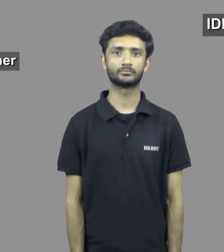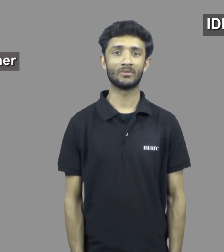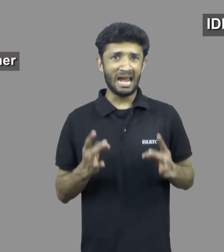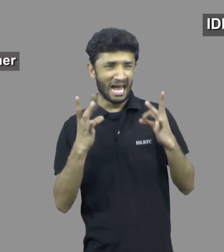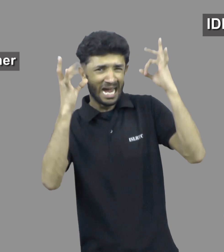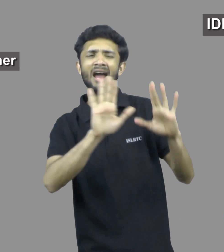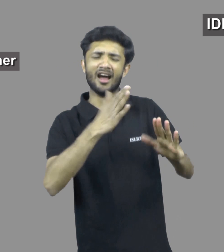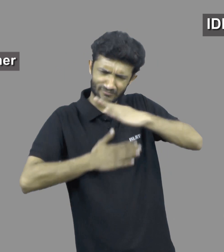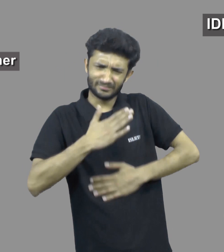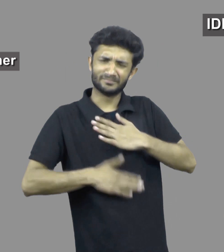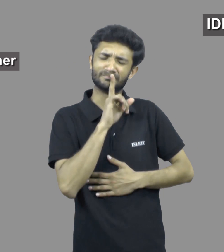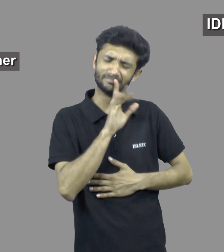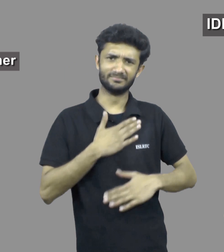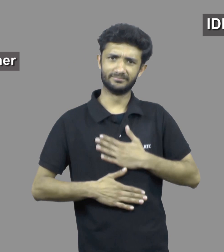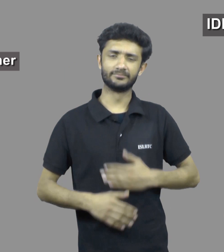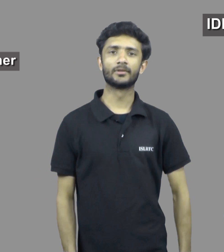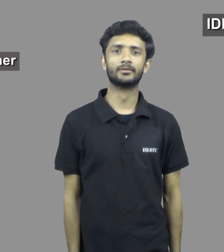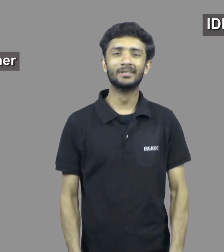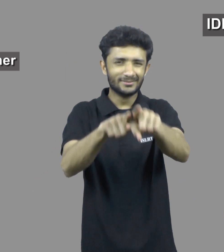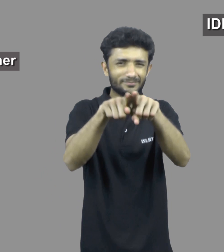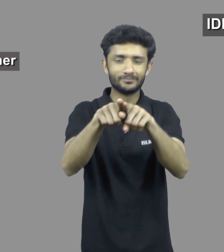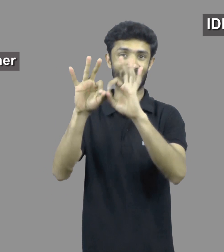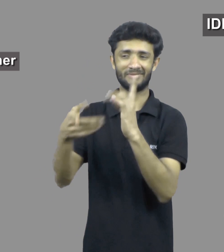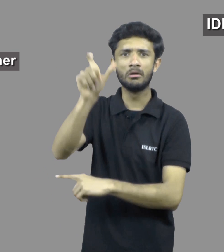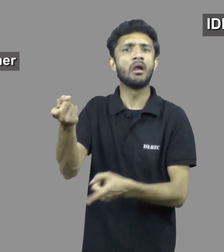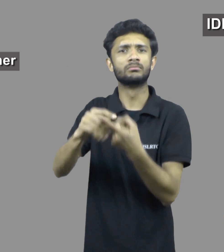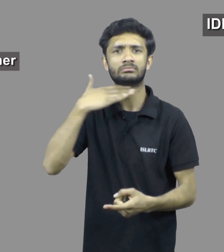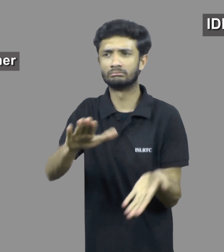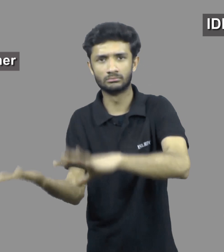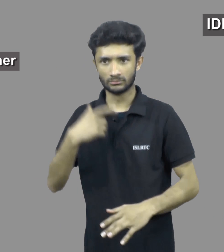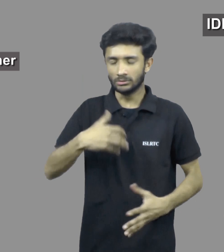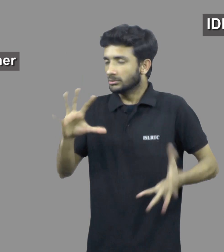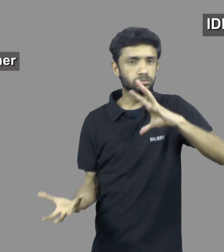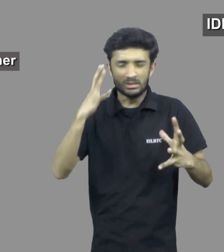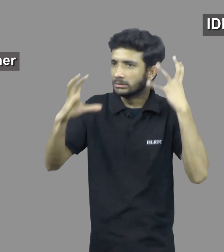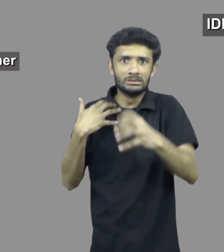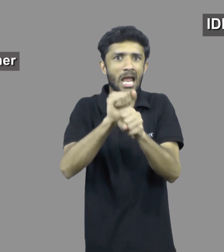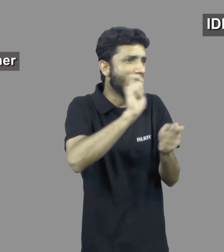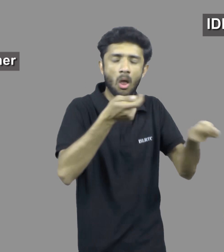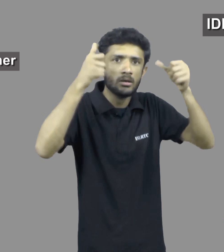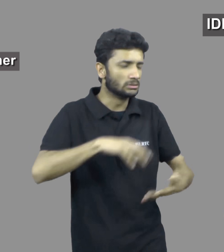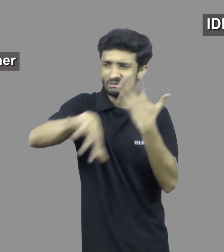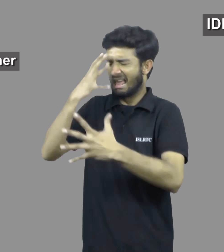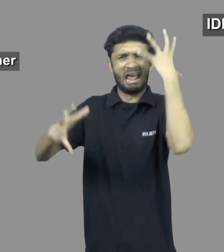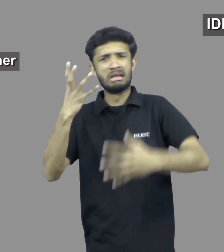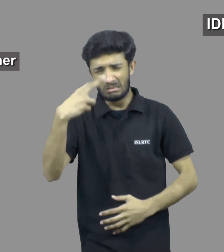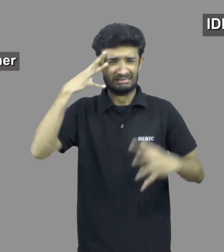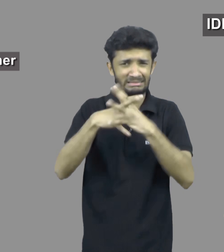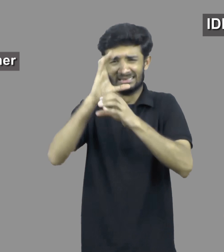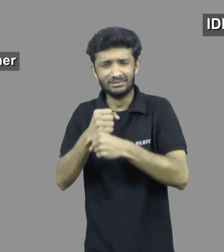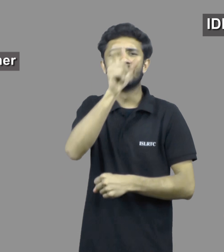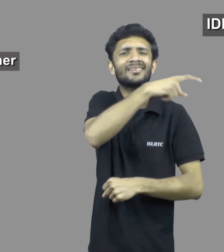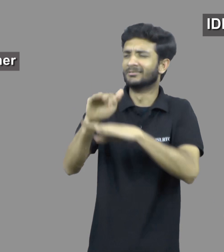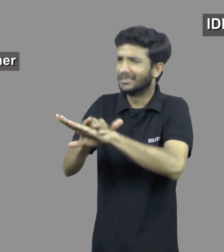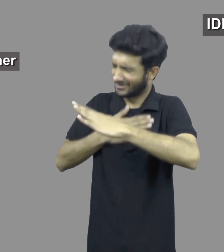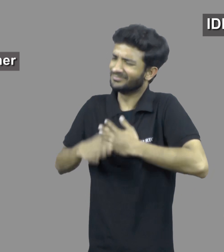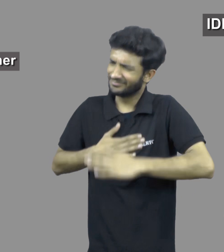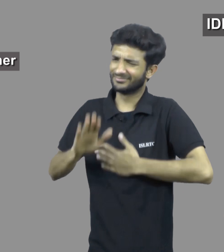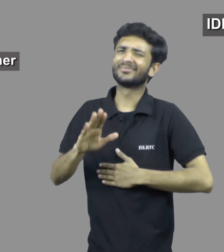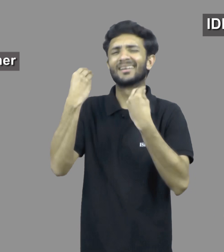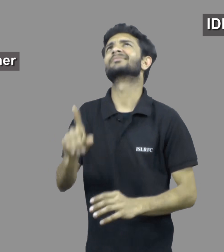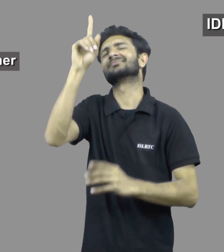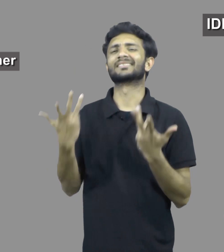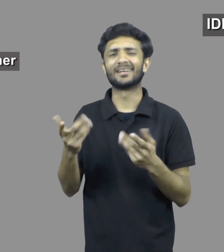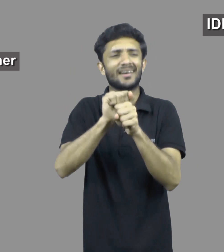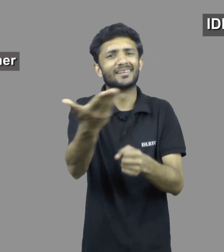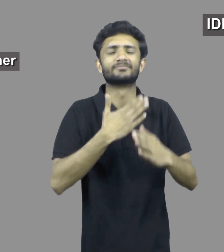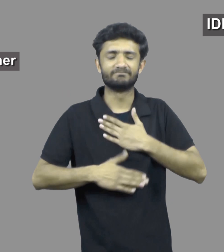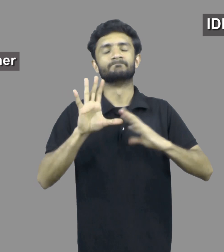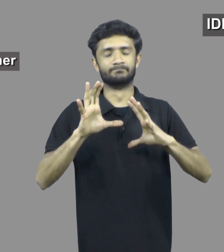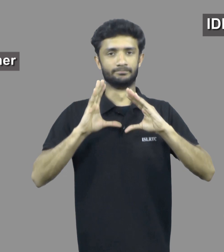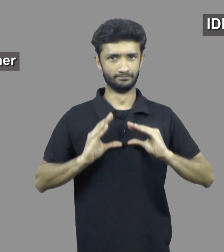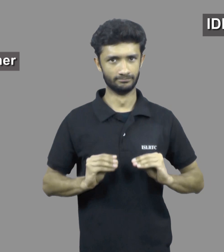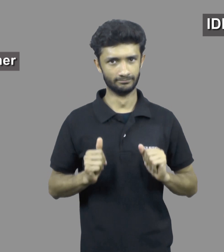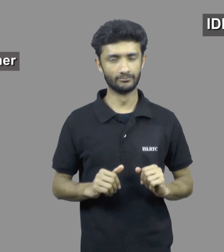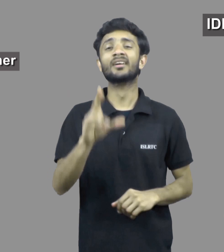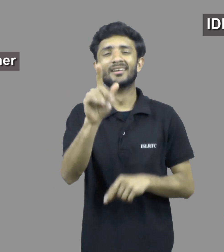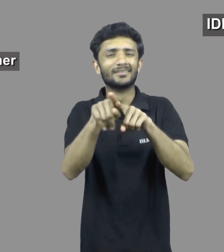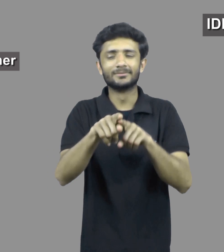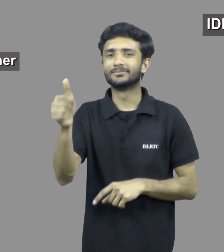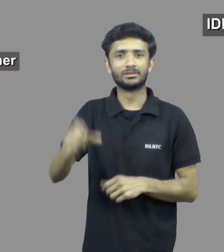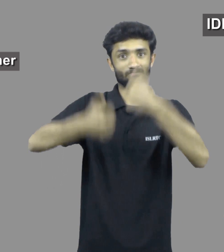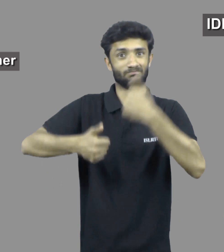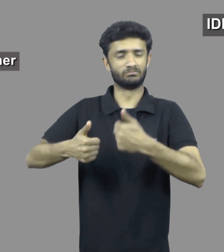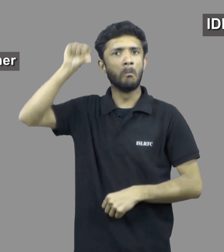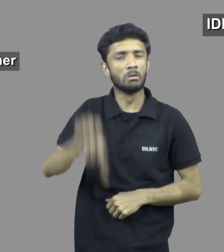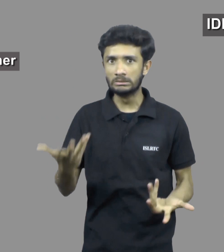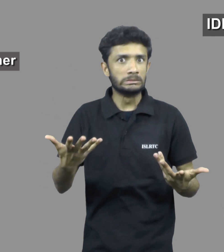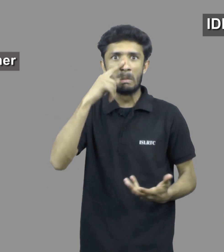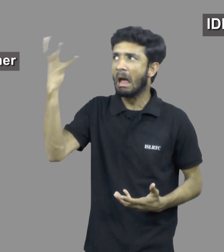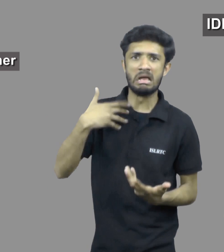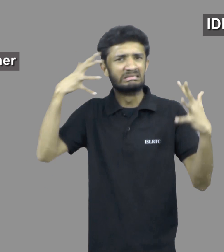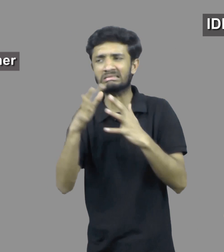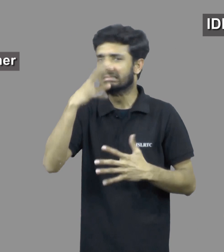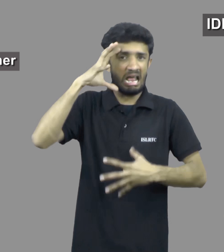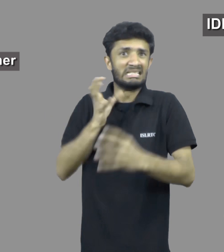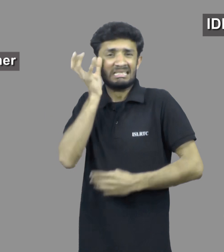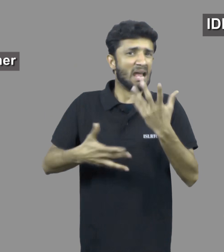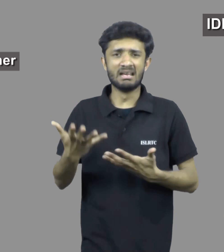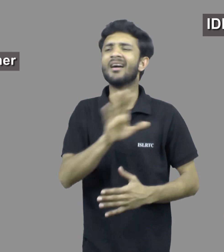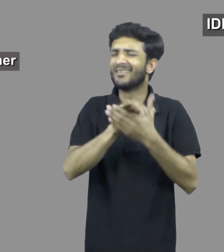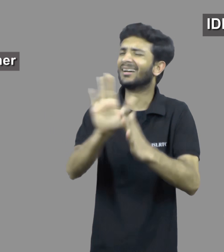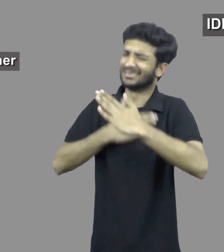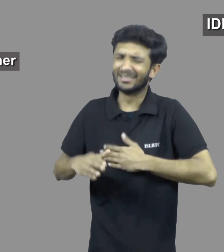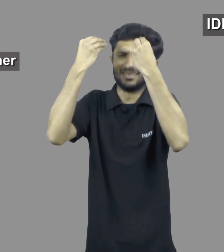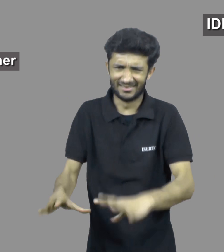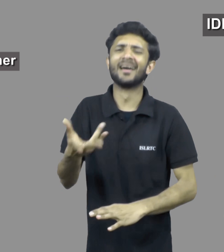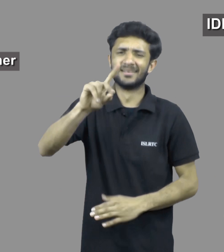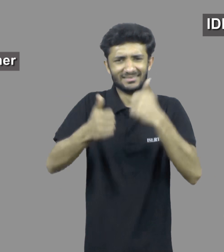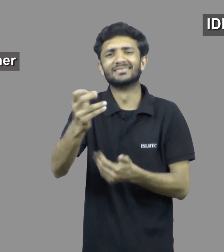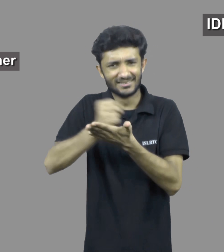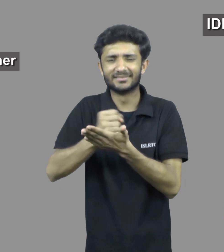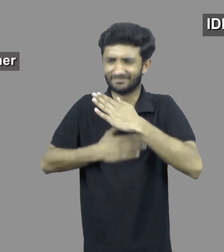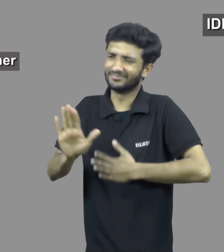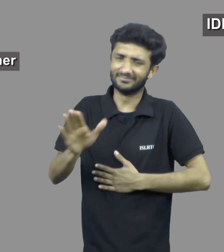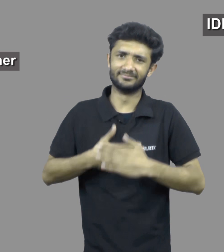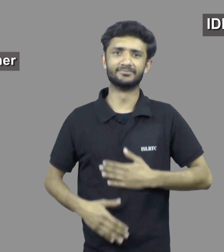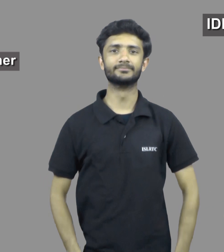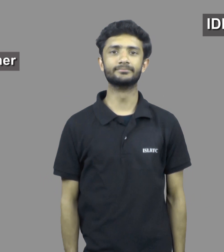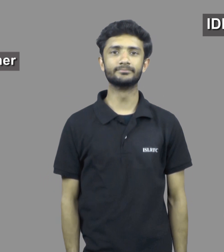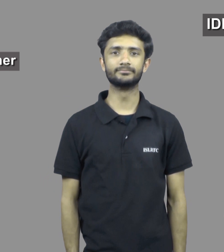Pull Yourself Together